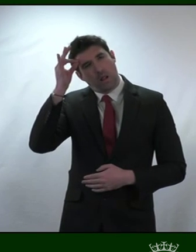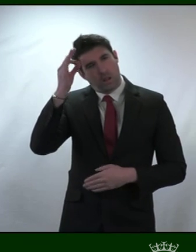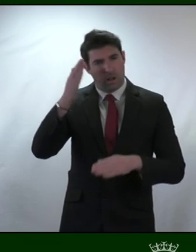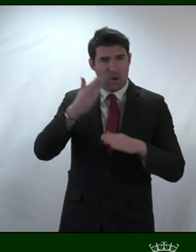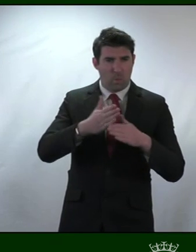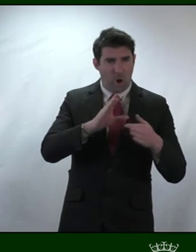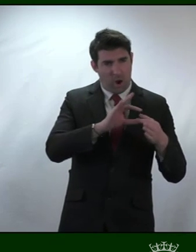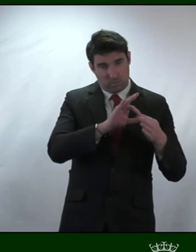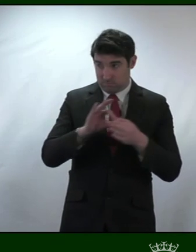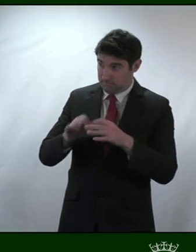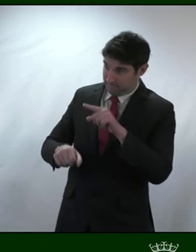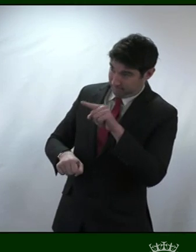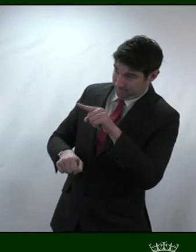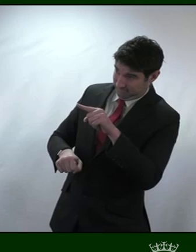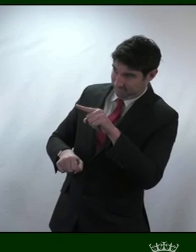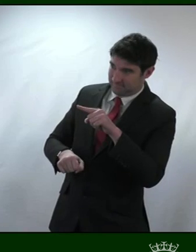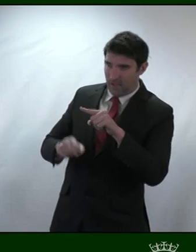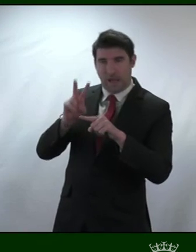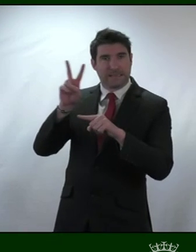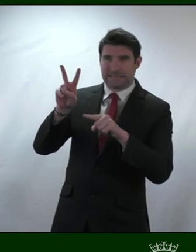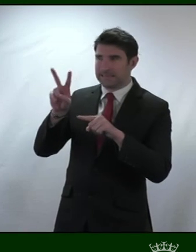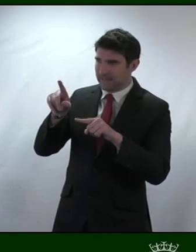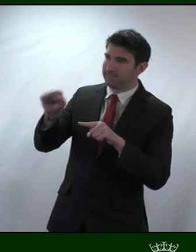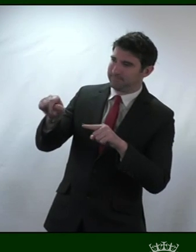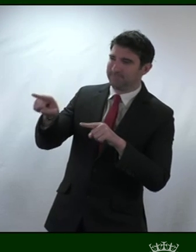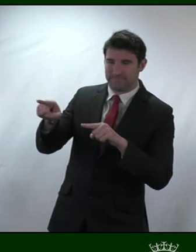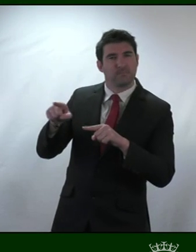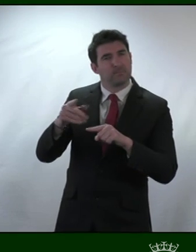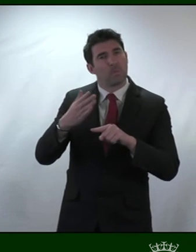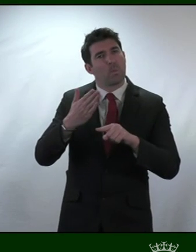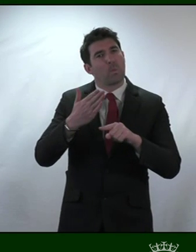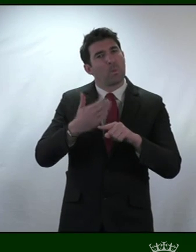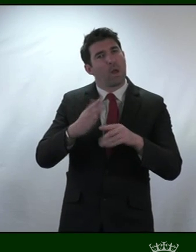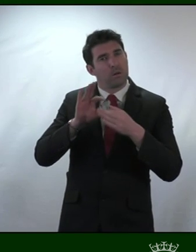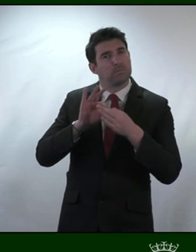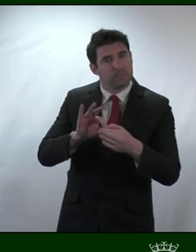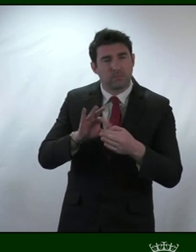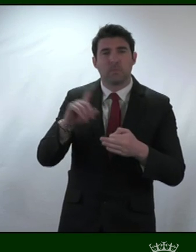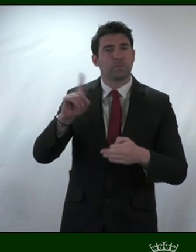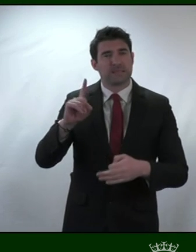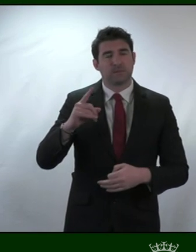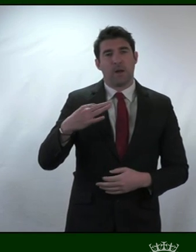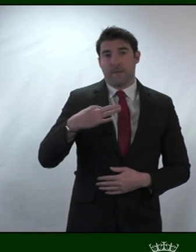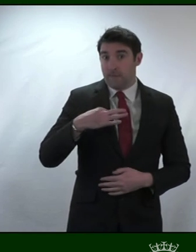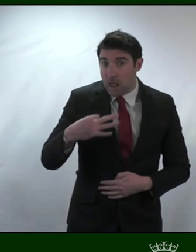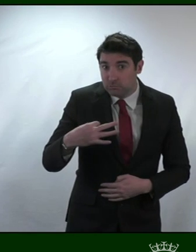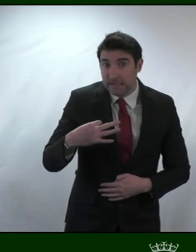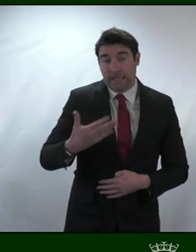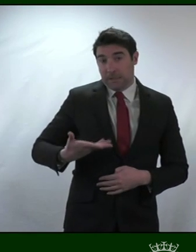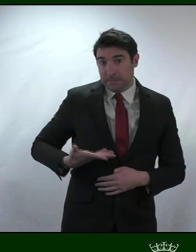Friend and partners across the voluntary sector.